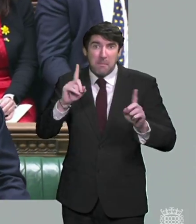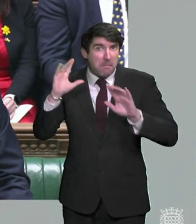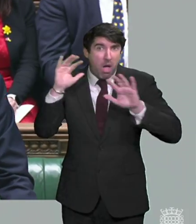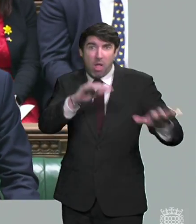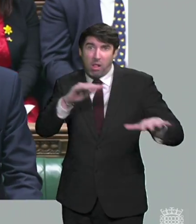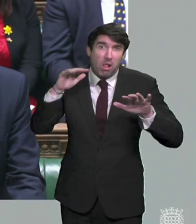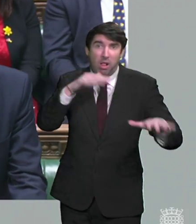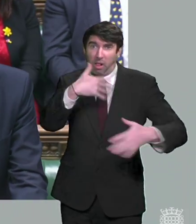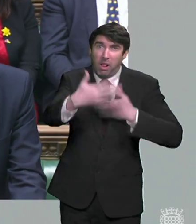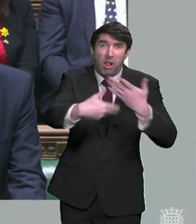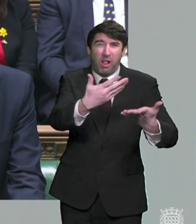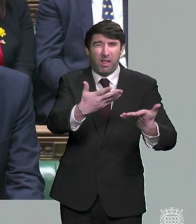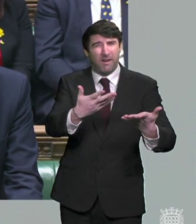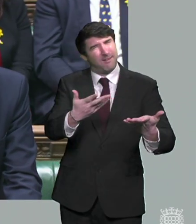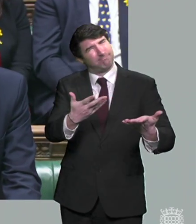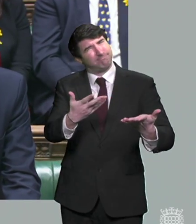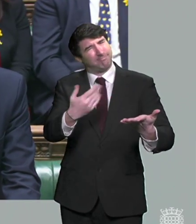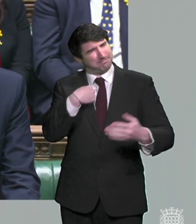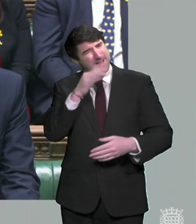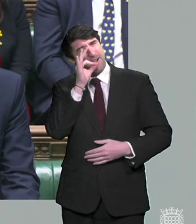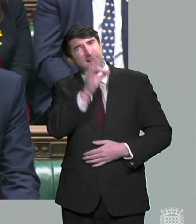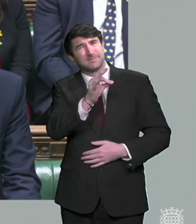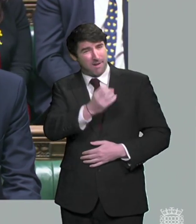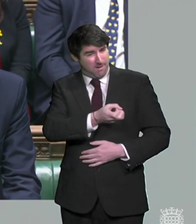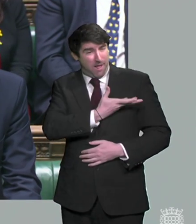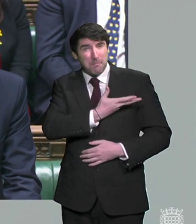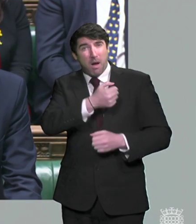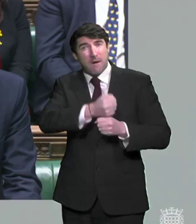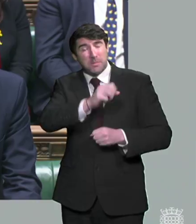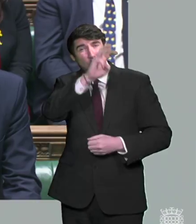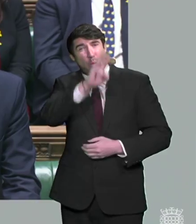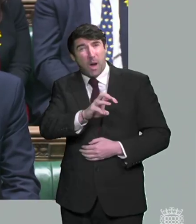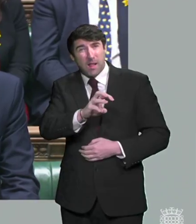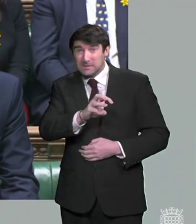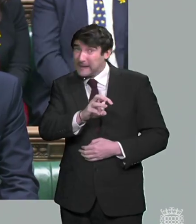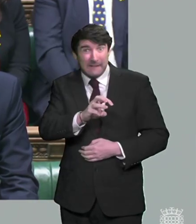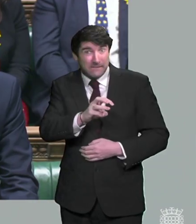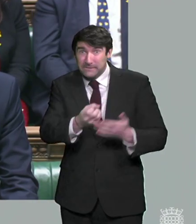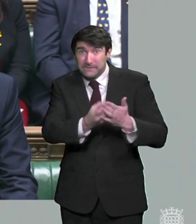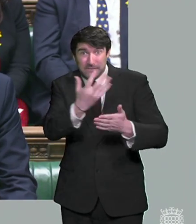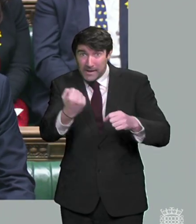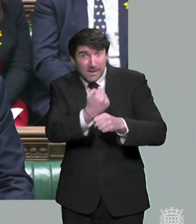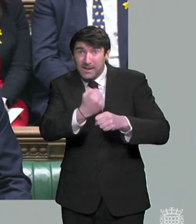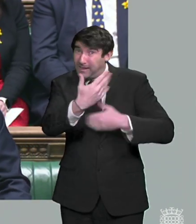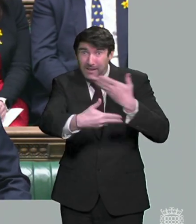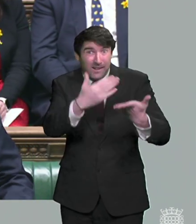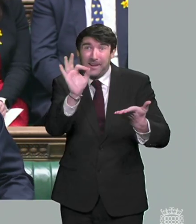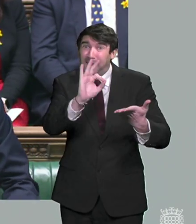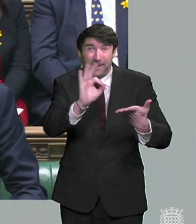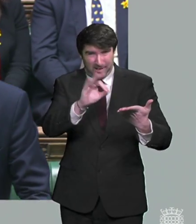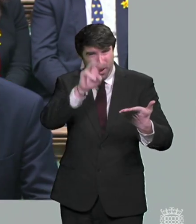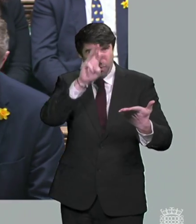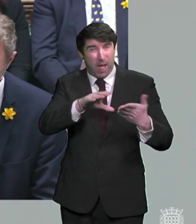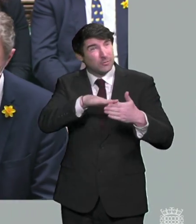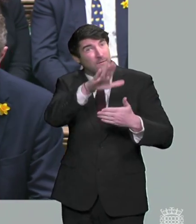I urge them to consider the impact of not building roads on the economy and the long-term prosperity of Wales.